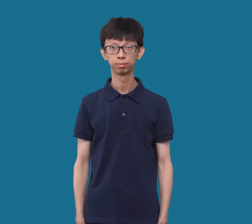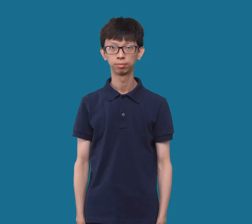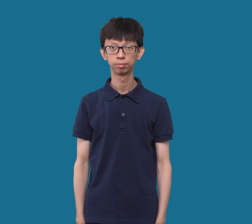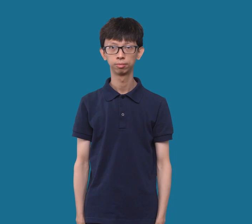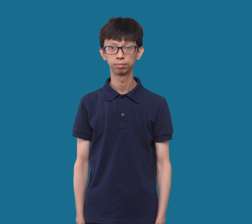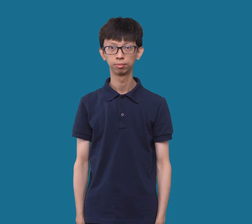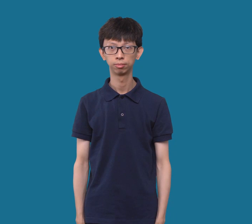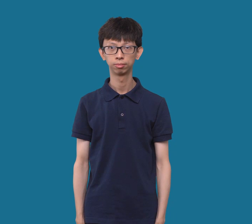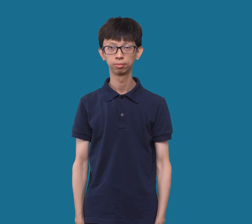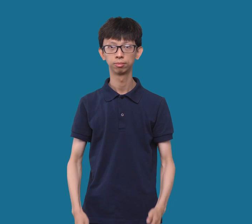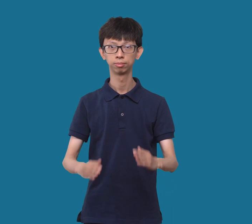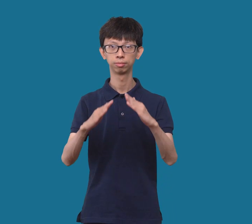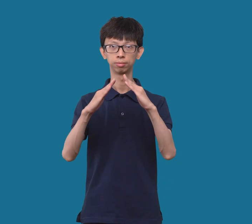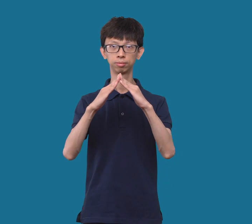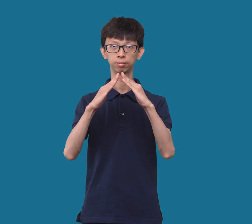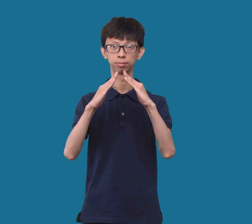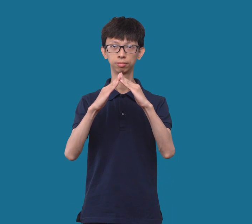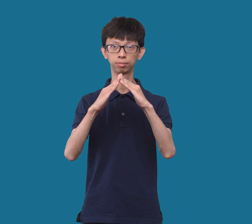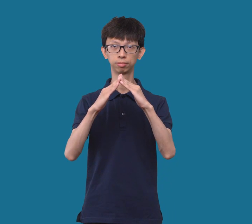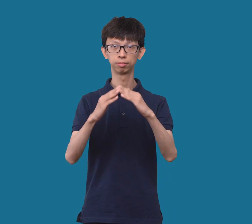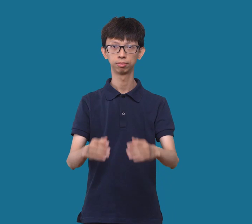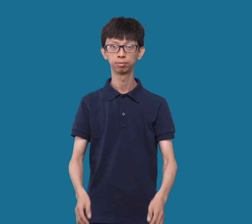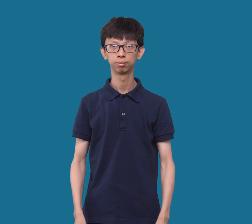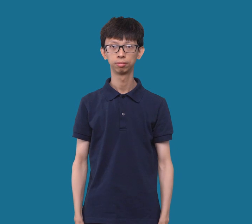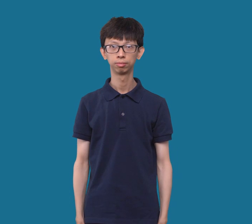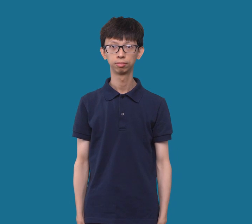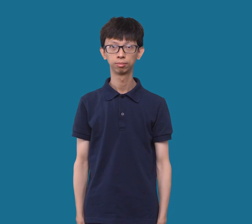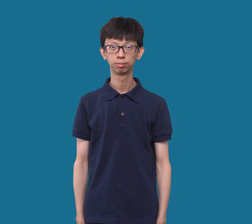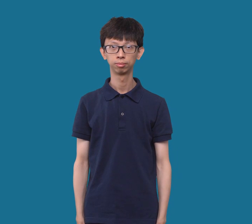nhà cửa